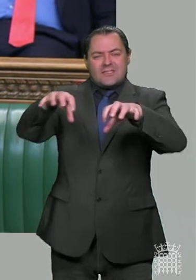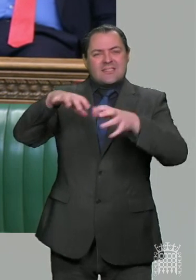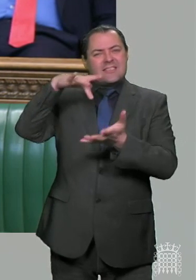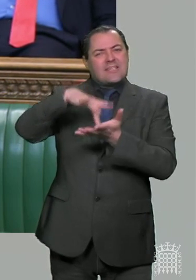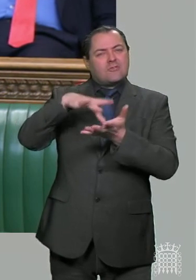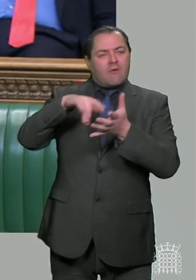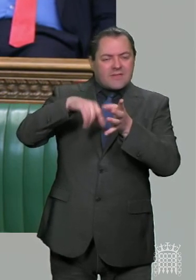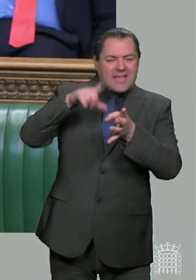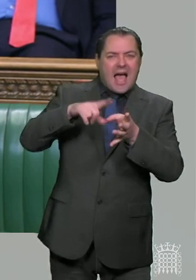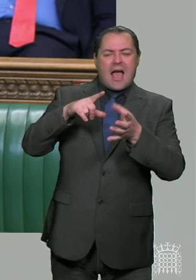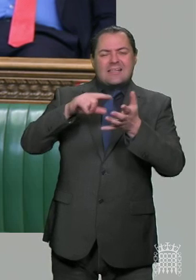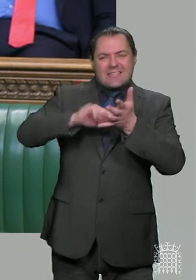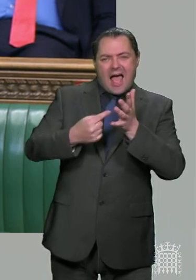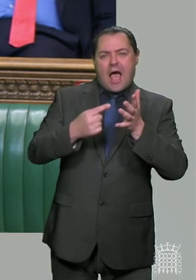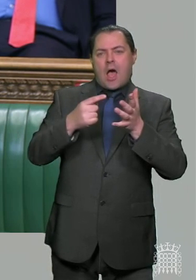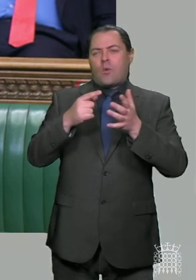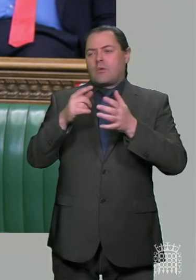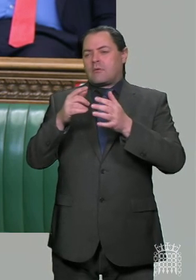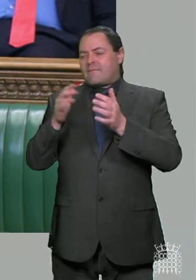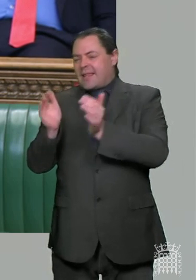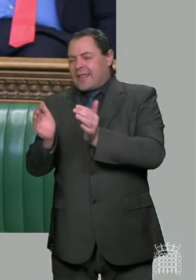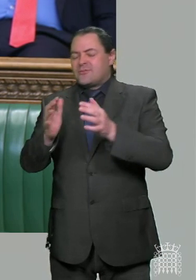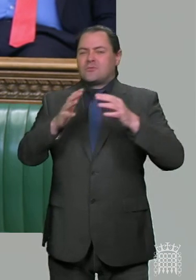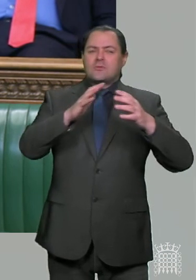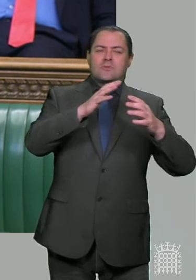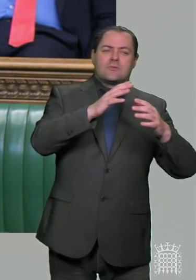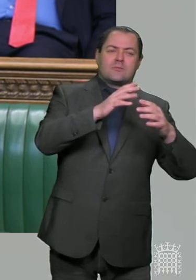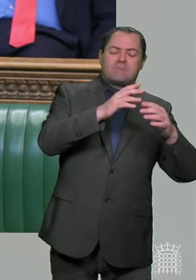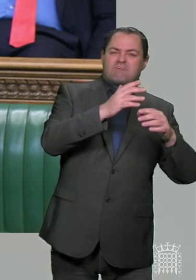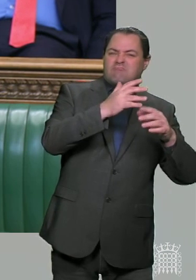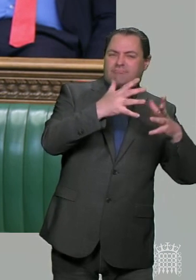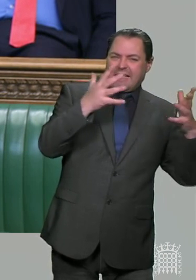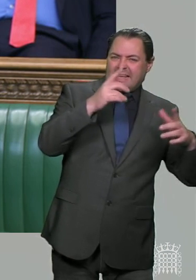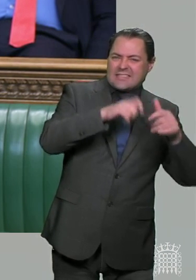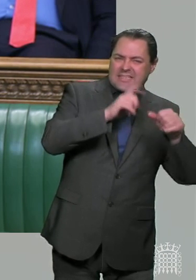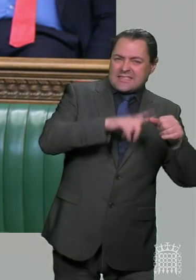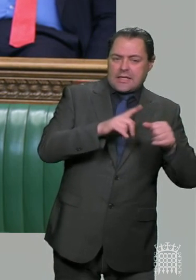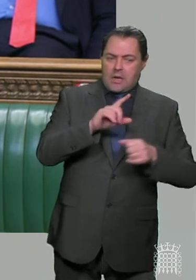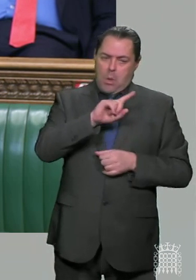Why is the Prime Minister the only G7 leader not to support this proposal?